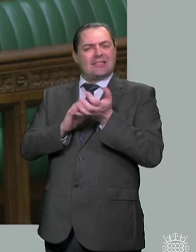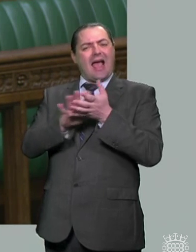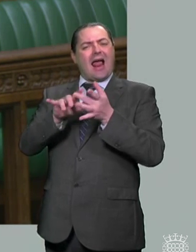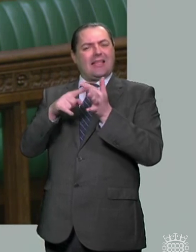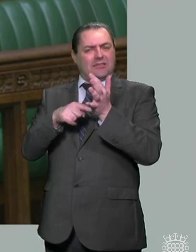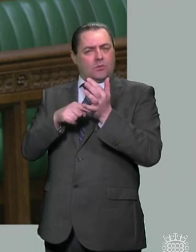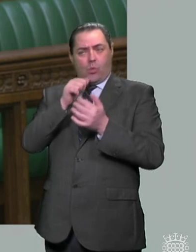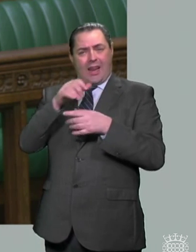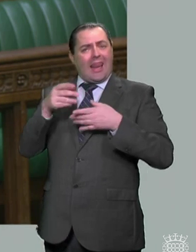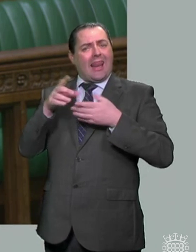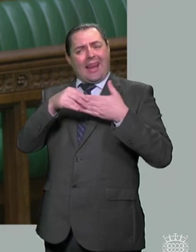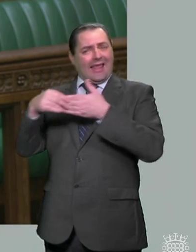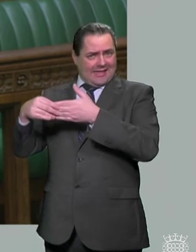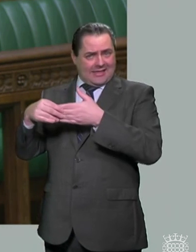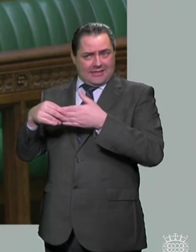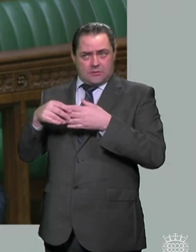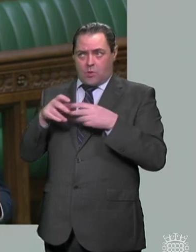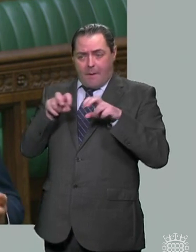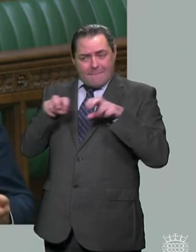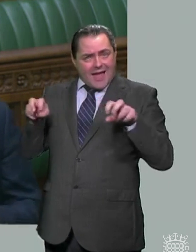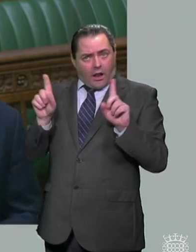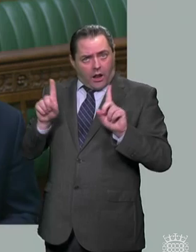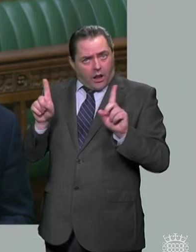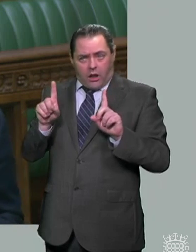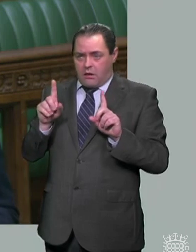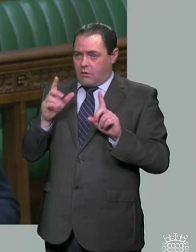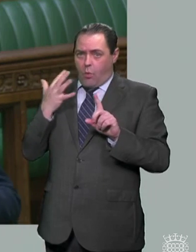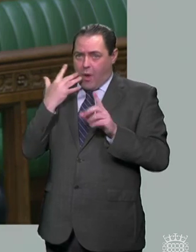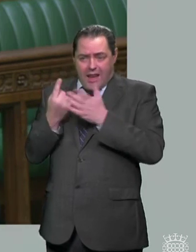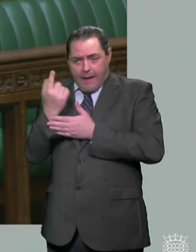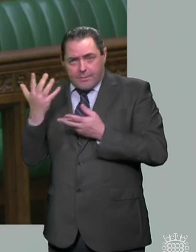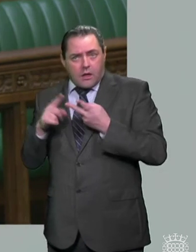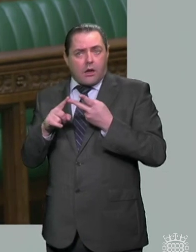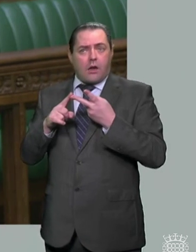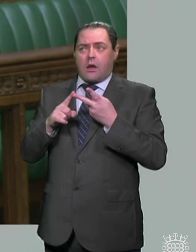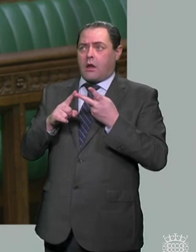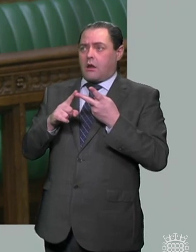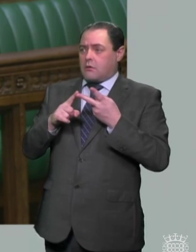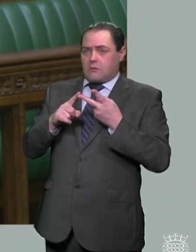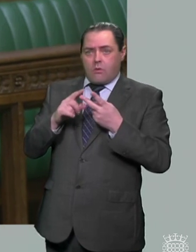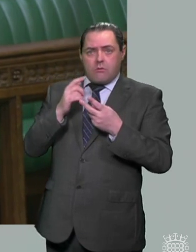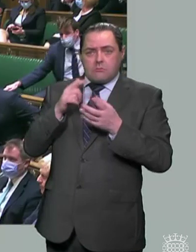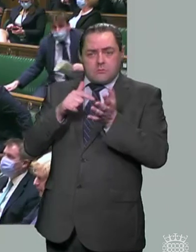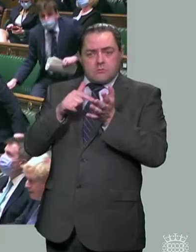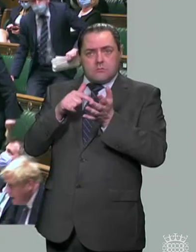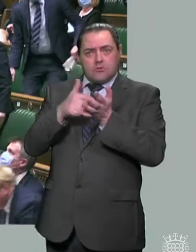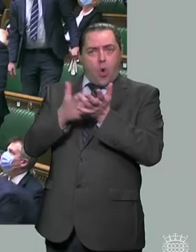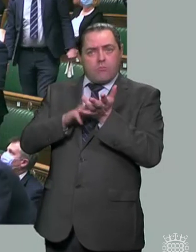Can the Prime Minister give us an update on how the panel is forming, the timings of when that will happen and the terms of reference, if they should appear?